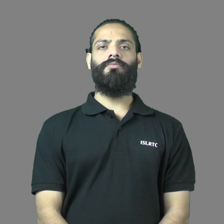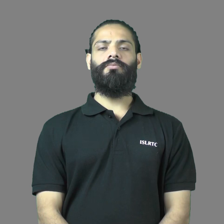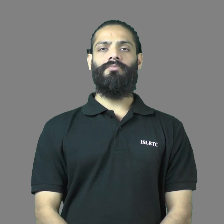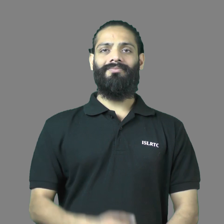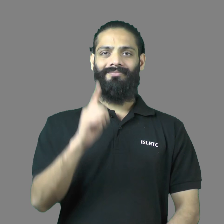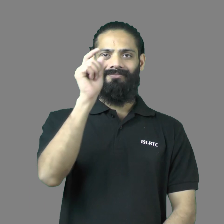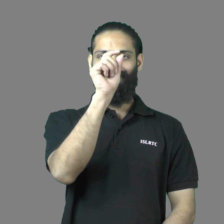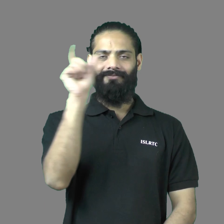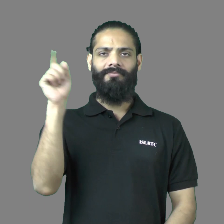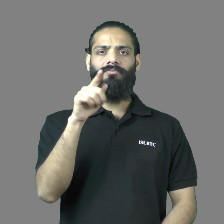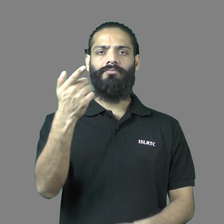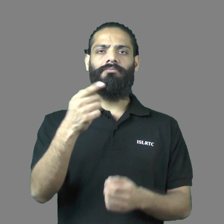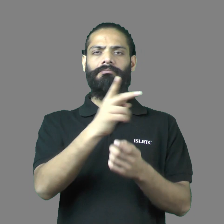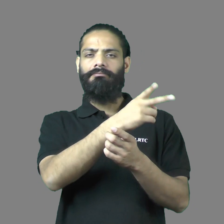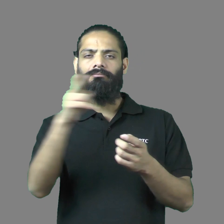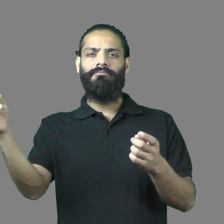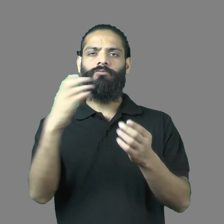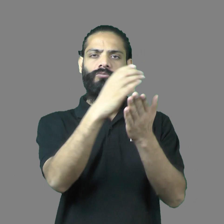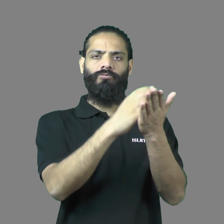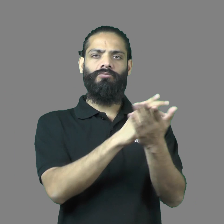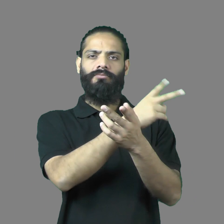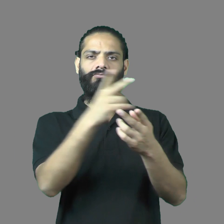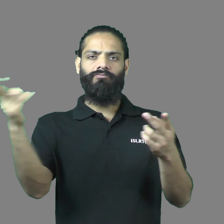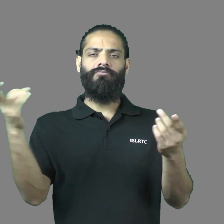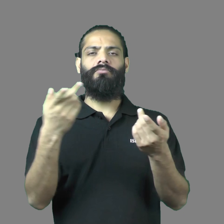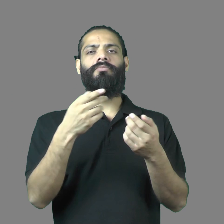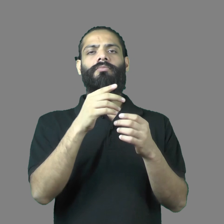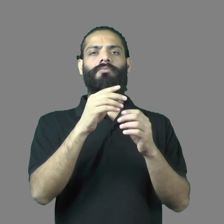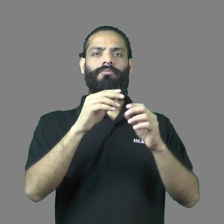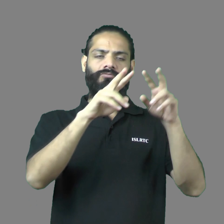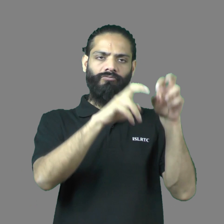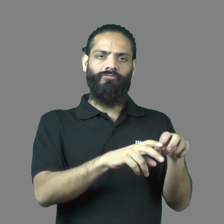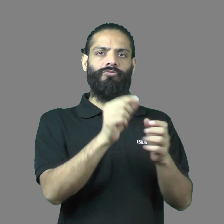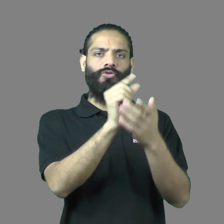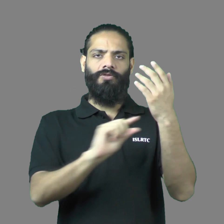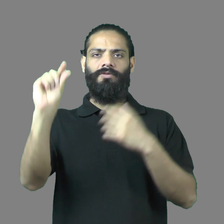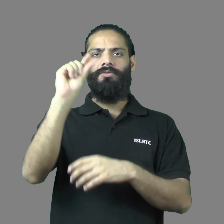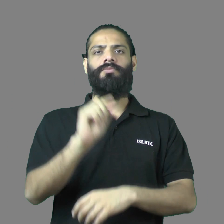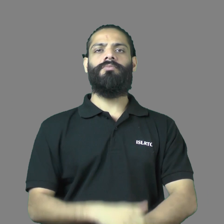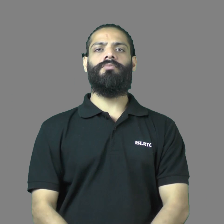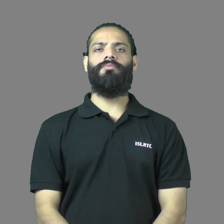Multidisciplinary Education and Research Universities (MERU)